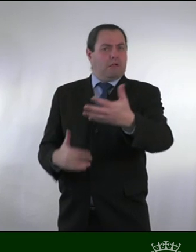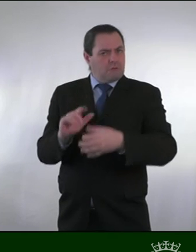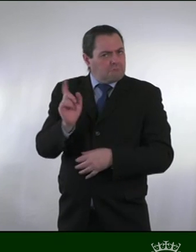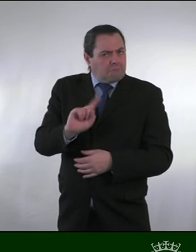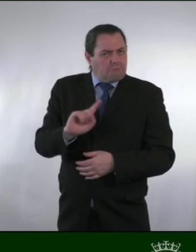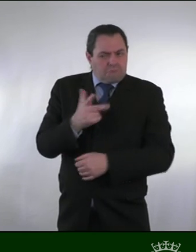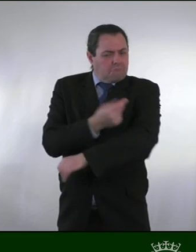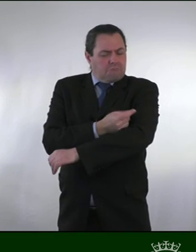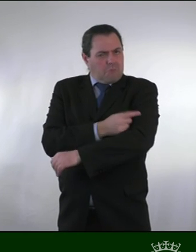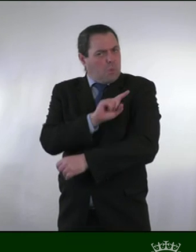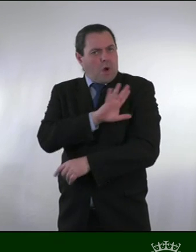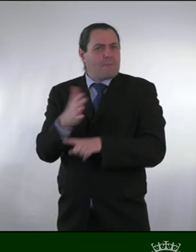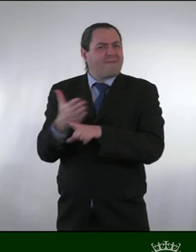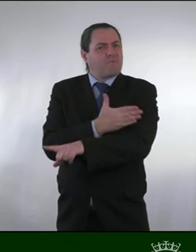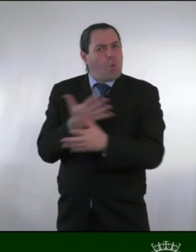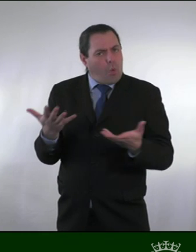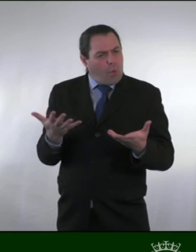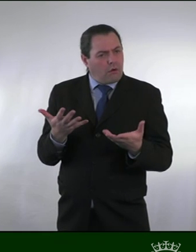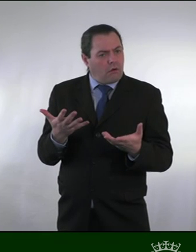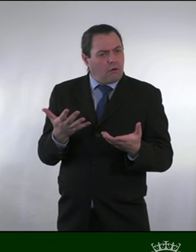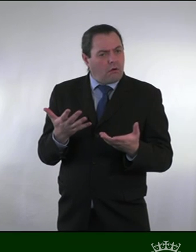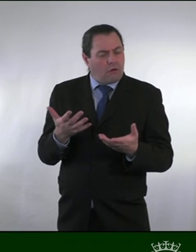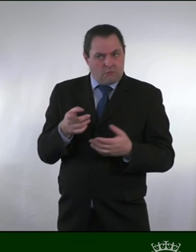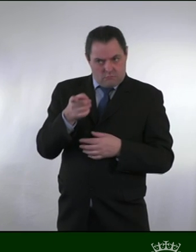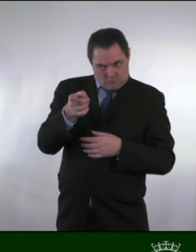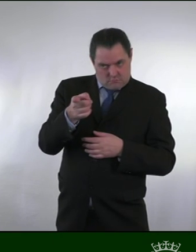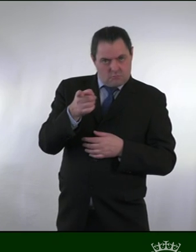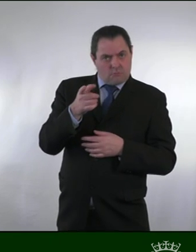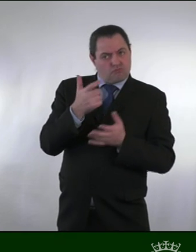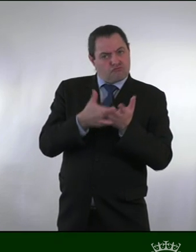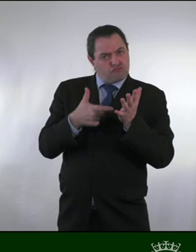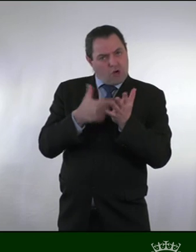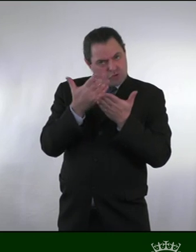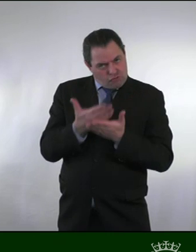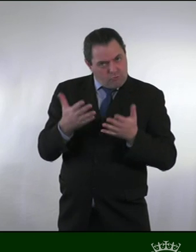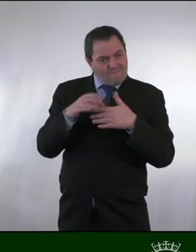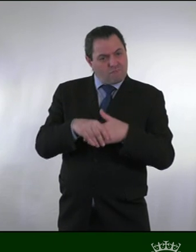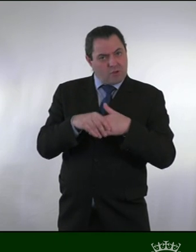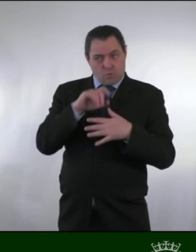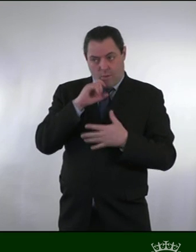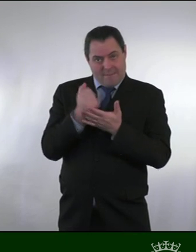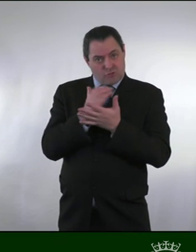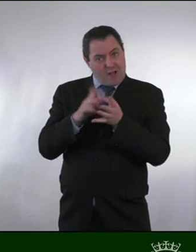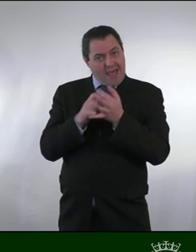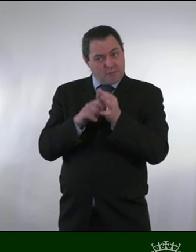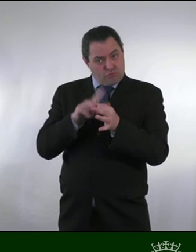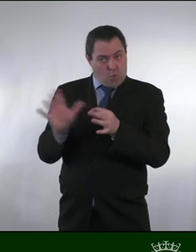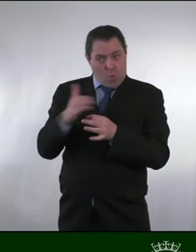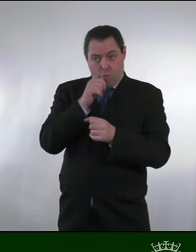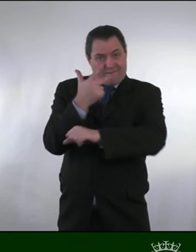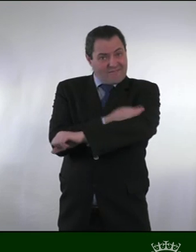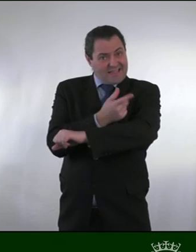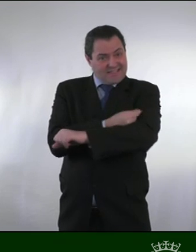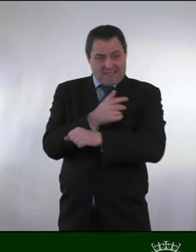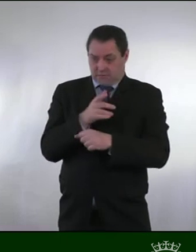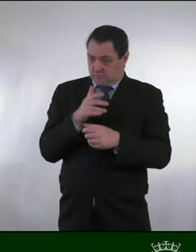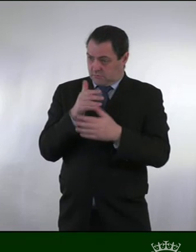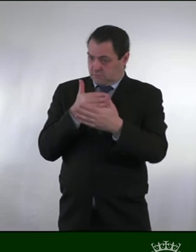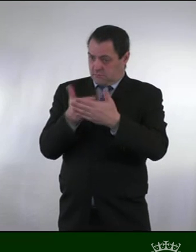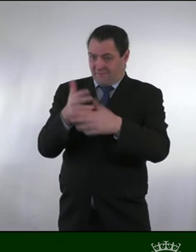Can my right honourable Friend assure them that everybody in the Aylesbury area in the most vulnerable groups will be vaccinated by the middle of February?